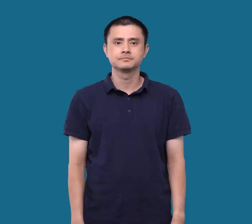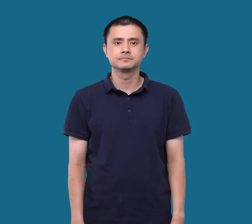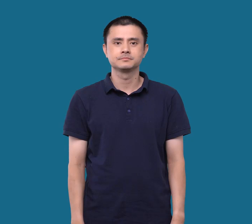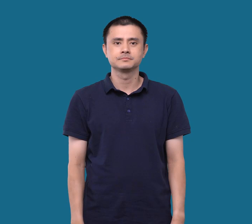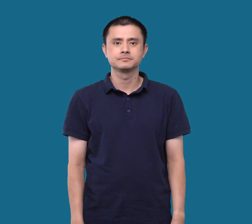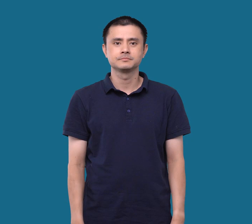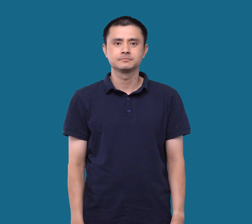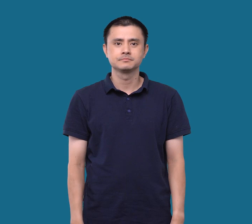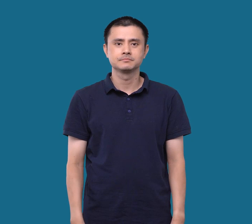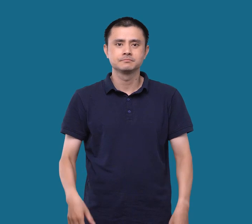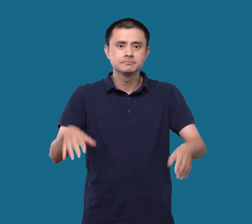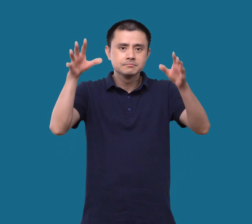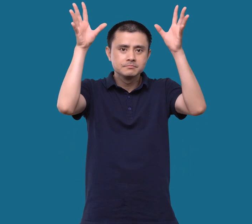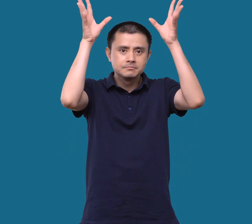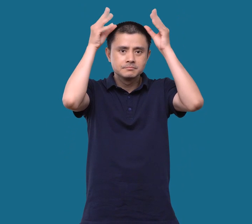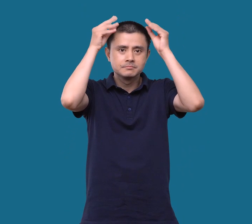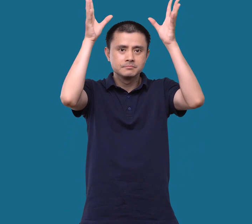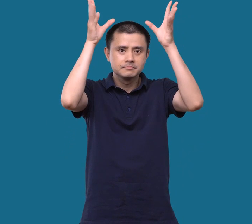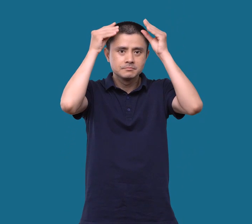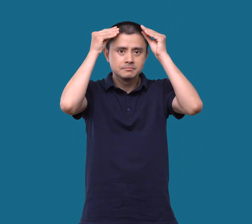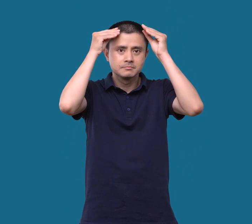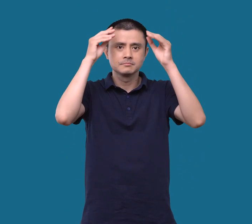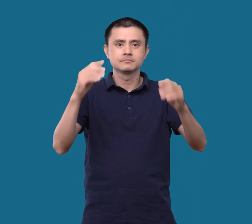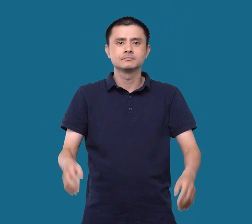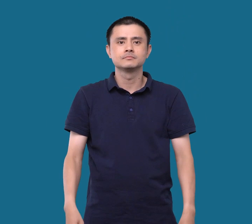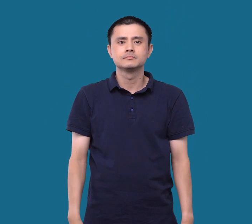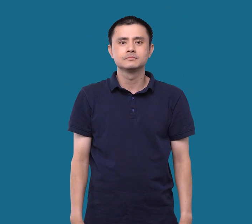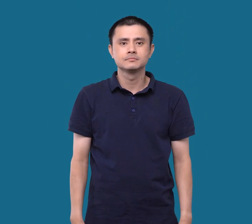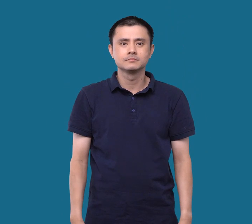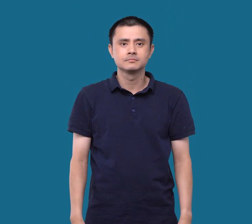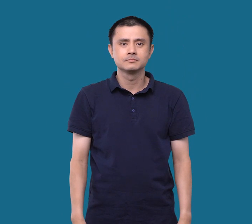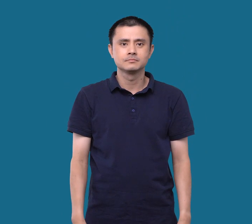lĩnh hội